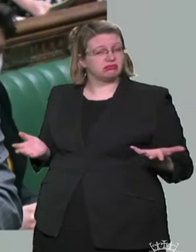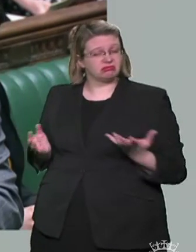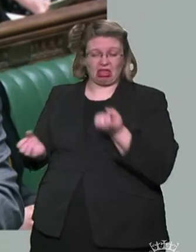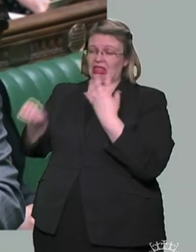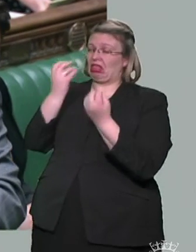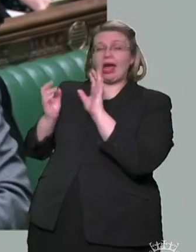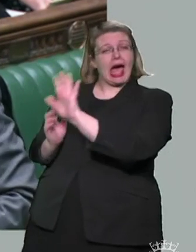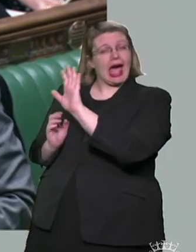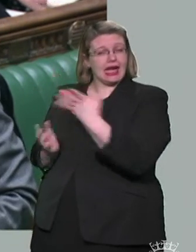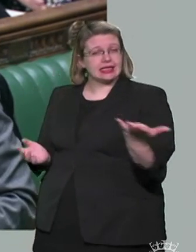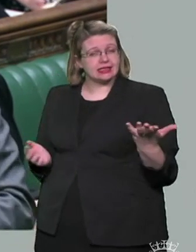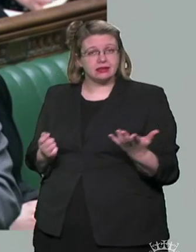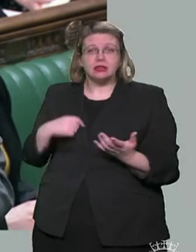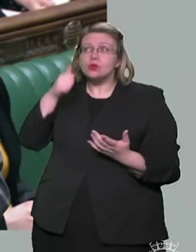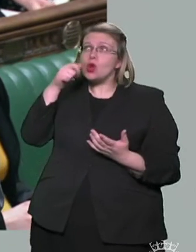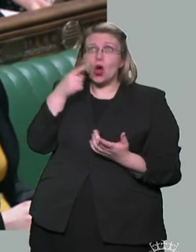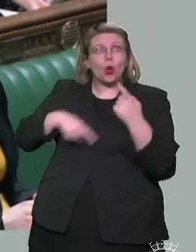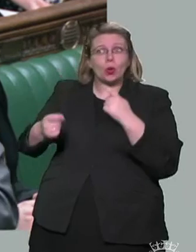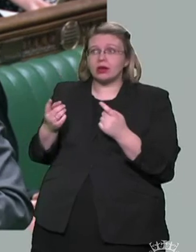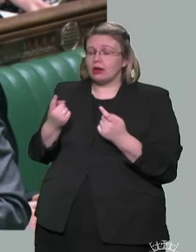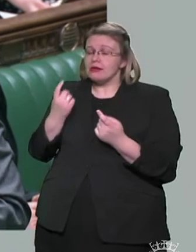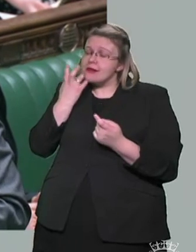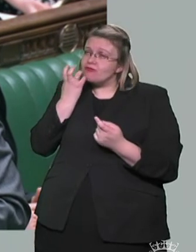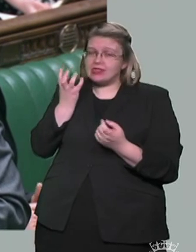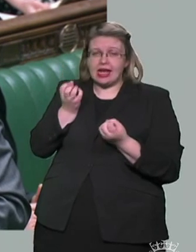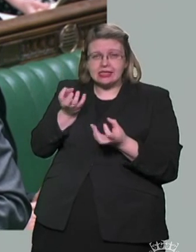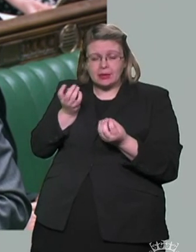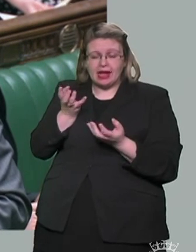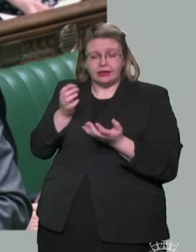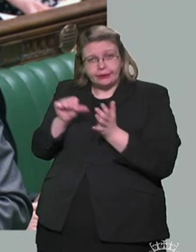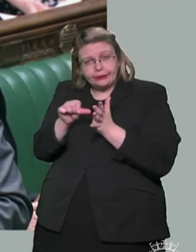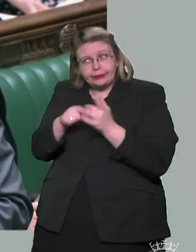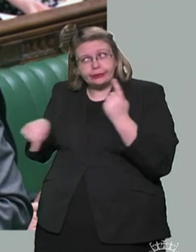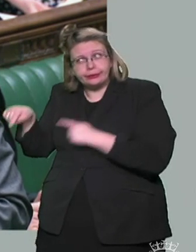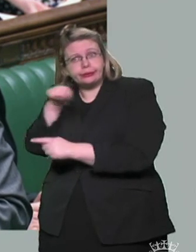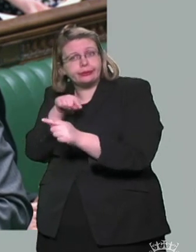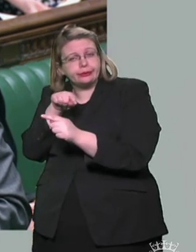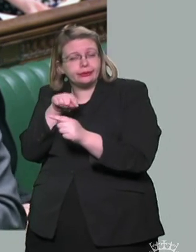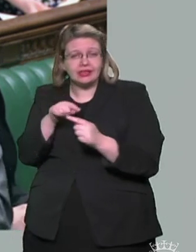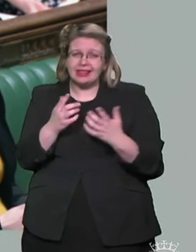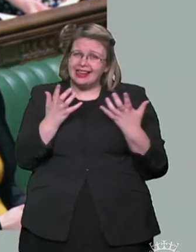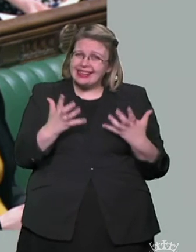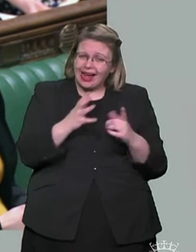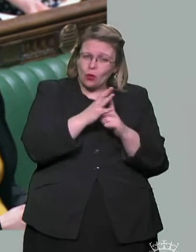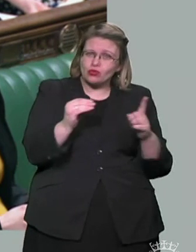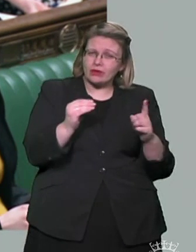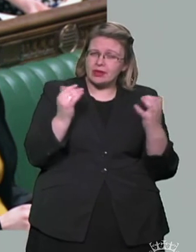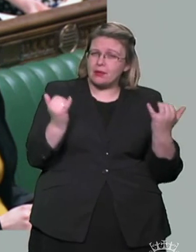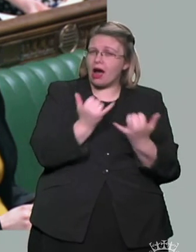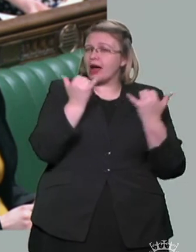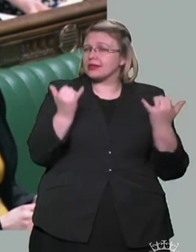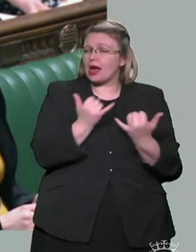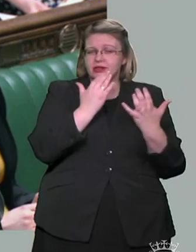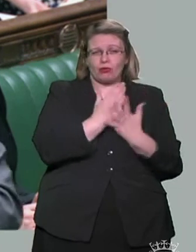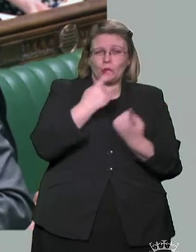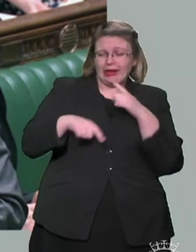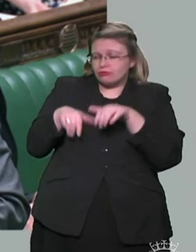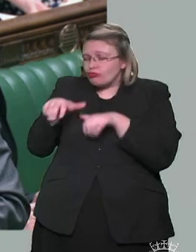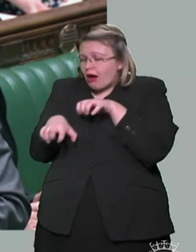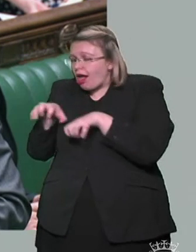We all know that the Tories partied during lockdown and now they are partying through the cost of living emergency.